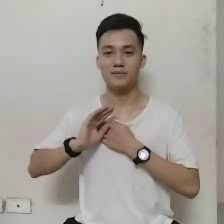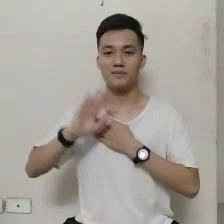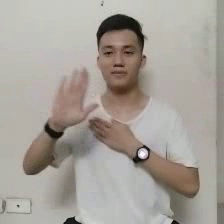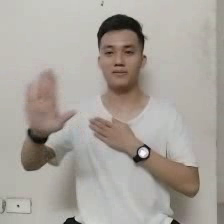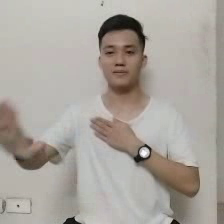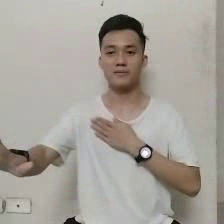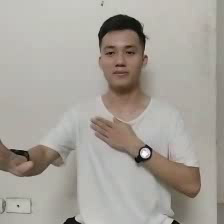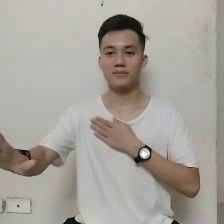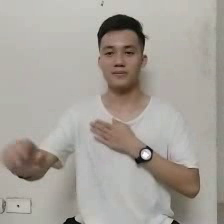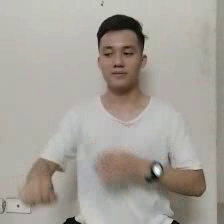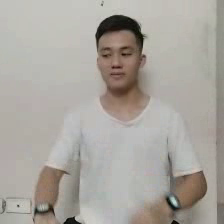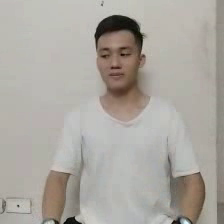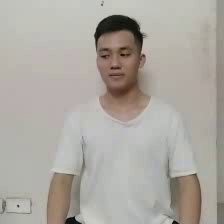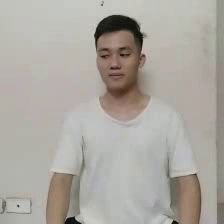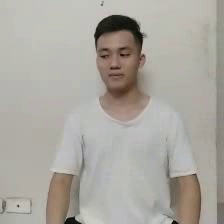Cách ly